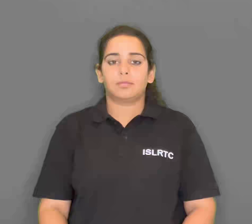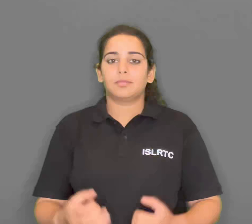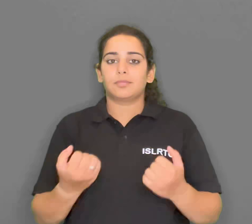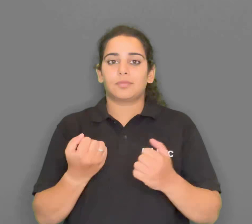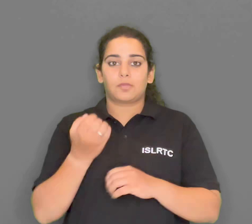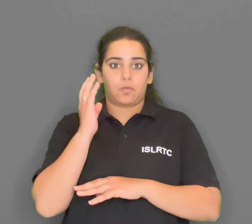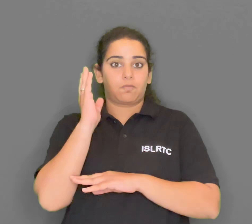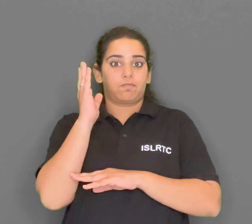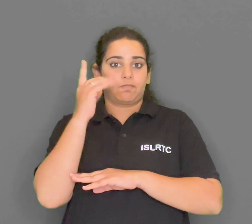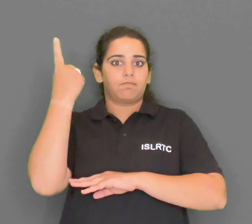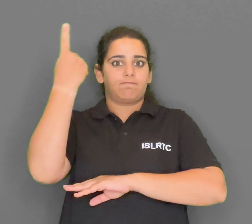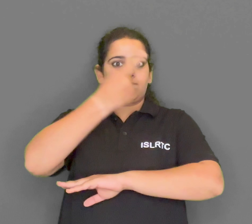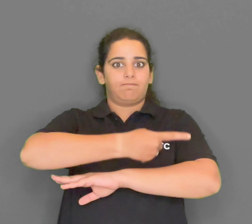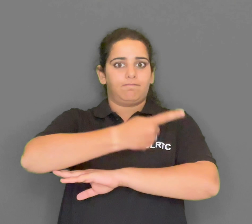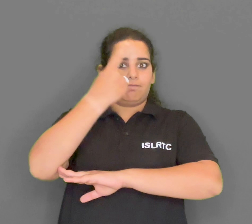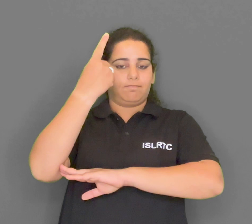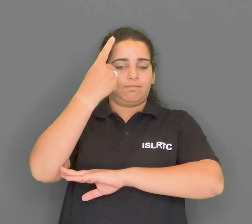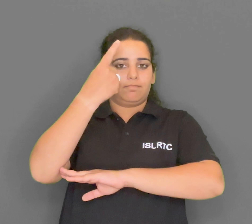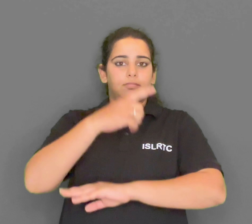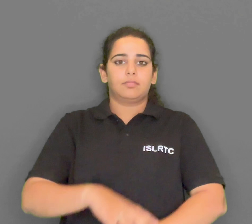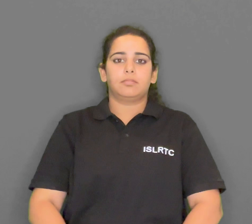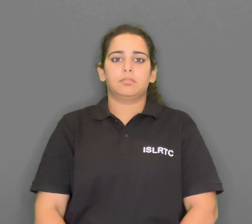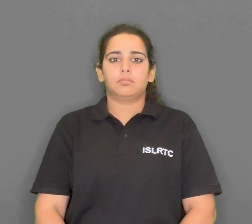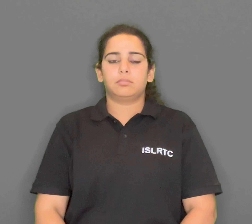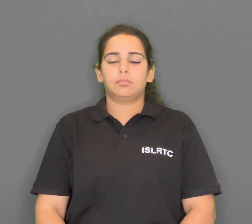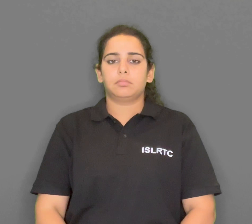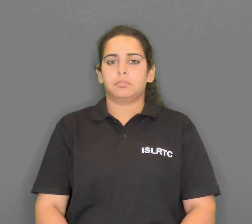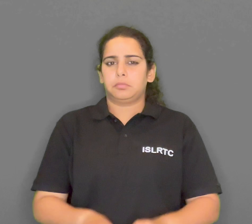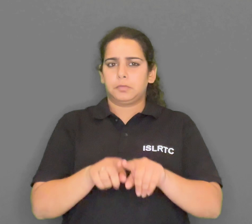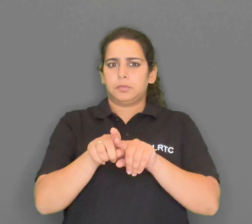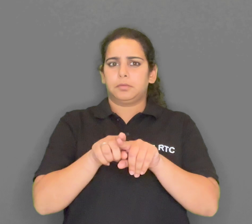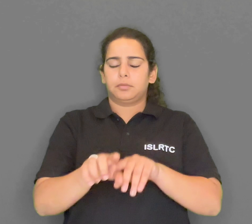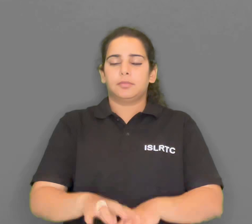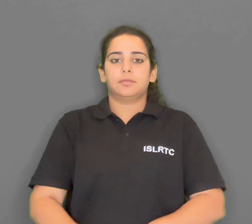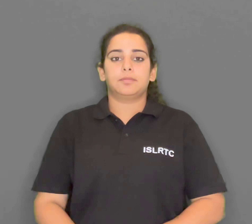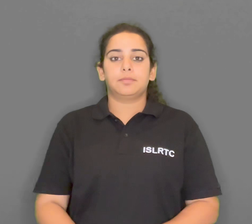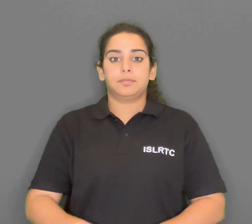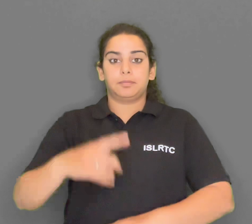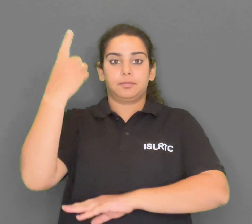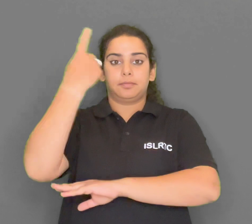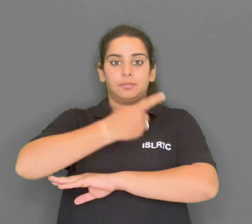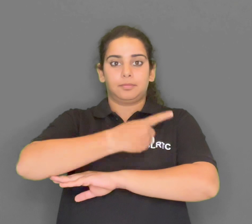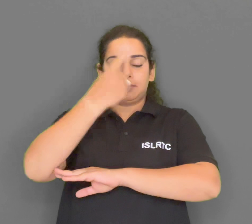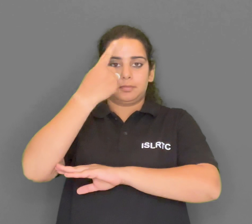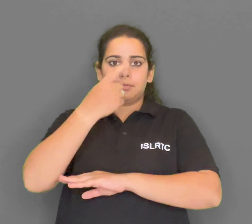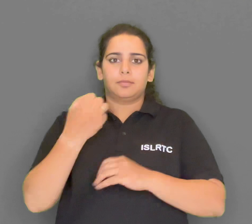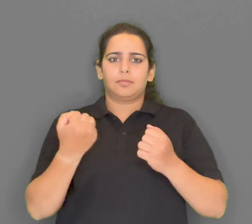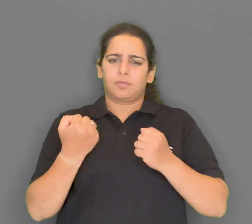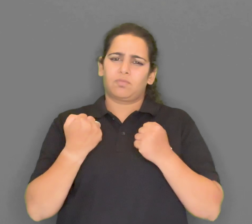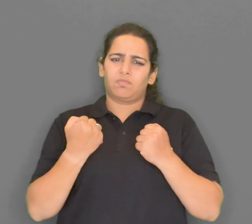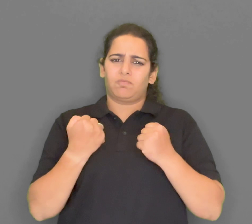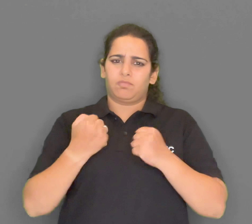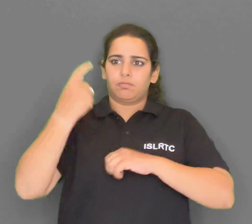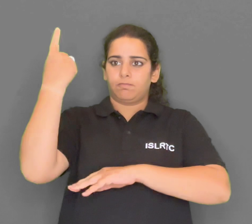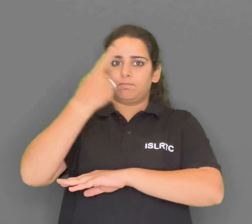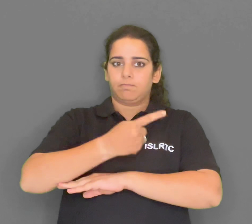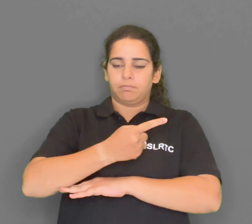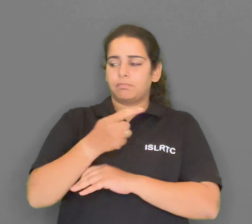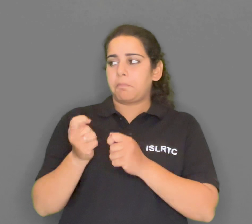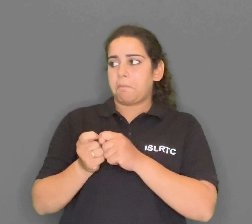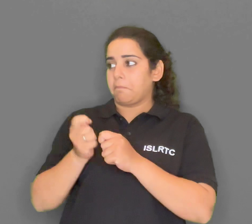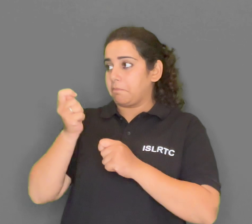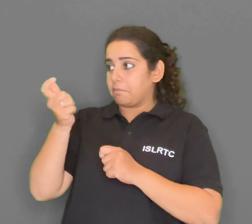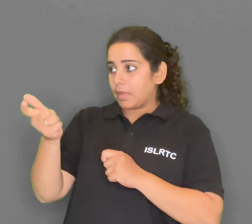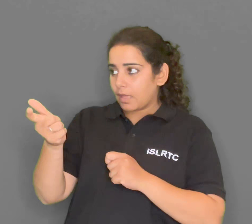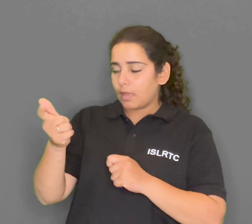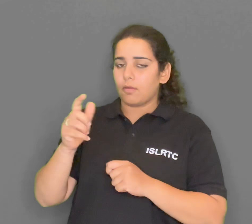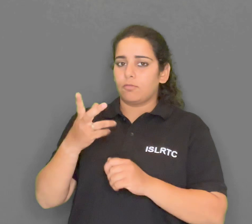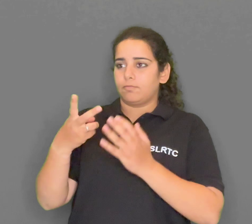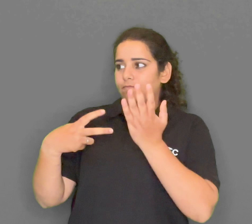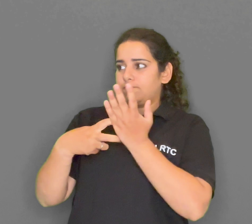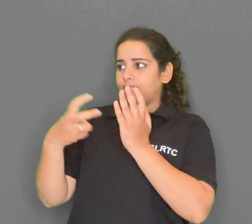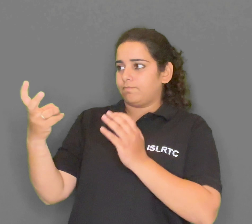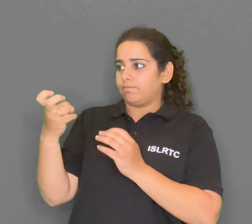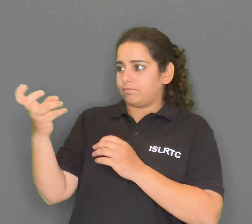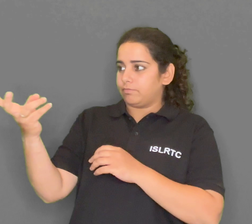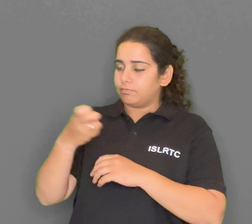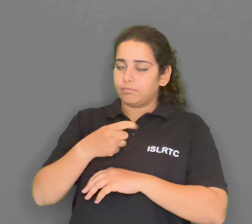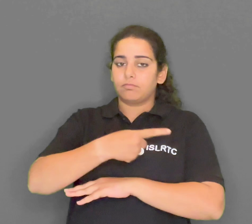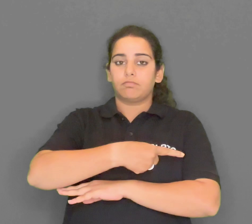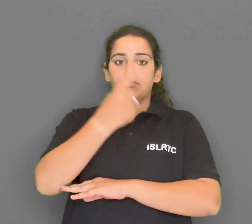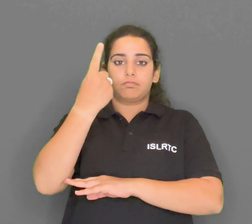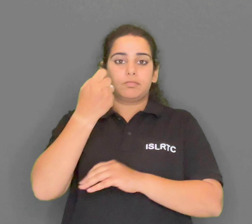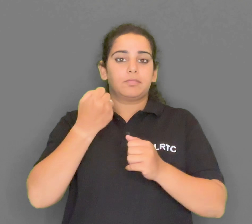Shunpiking The act of deliberately avoiding roads that require payment of a fee or toll to travel on them